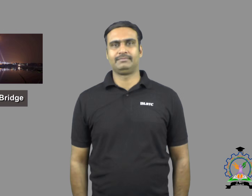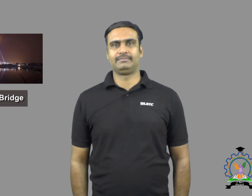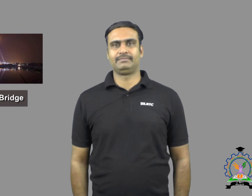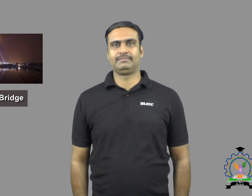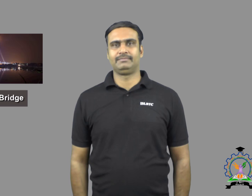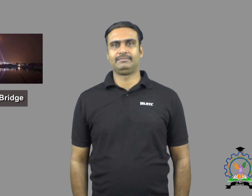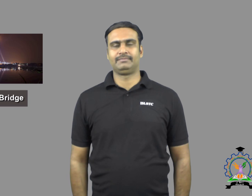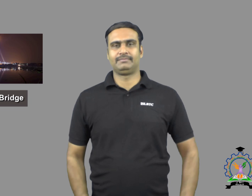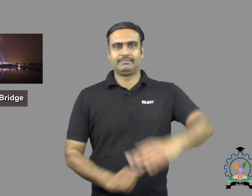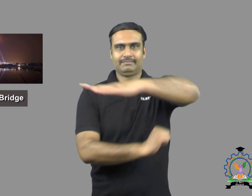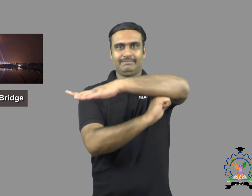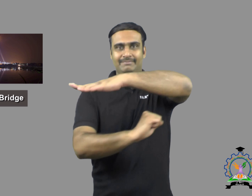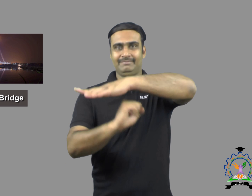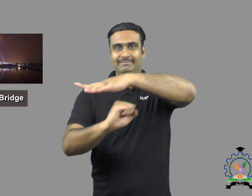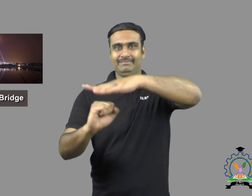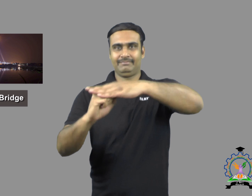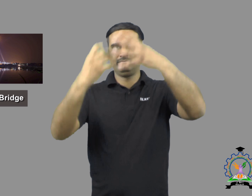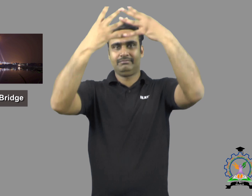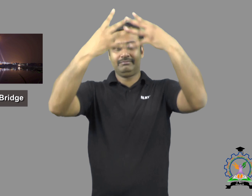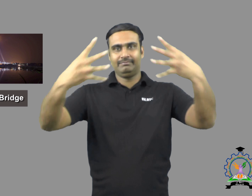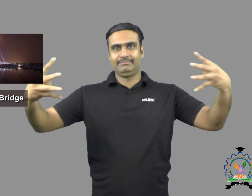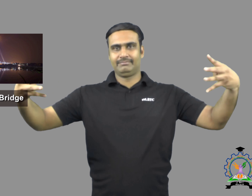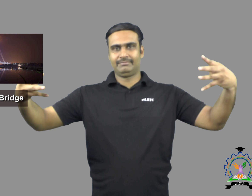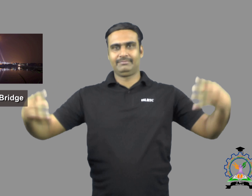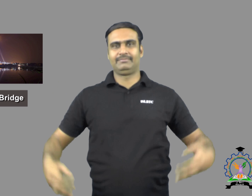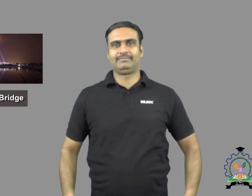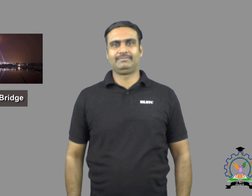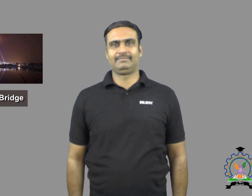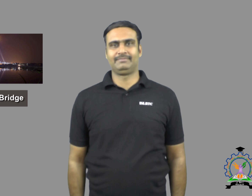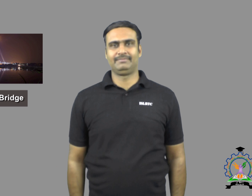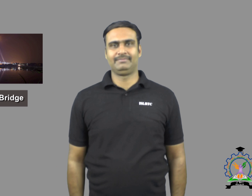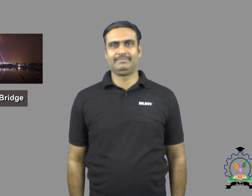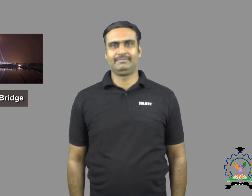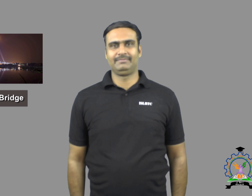Signature Bridge